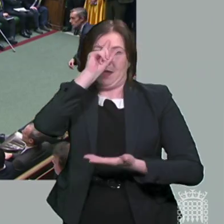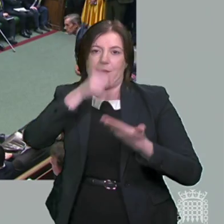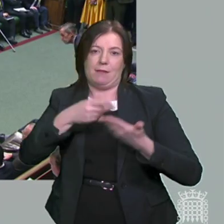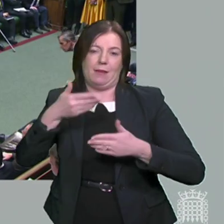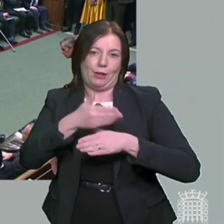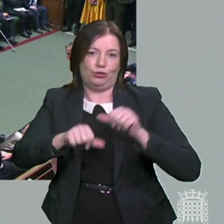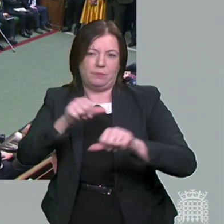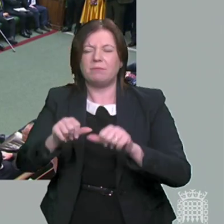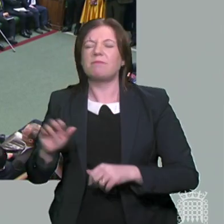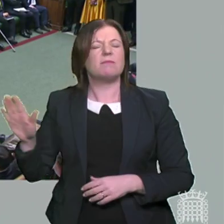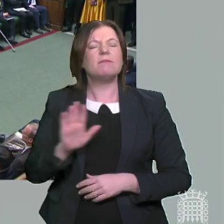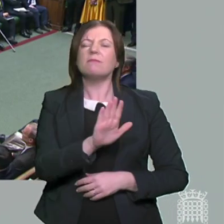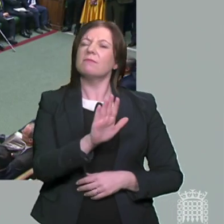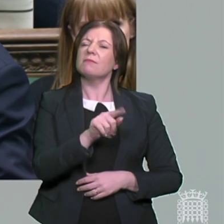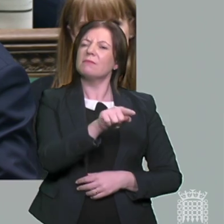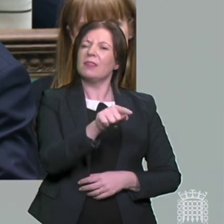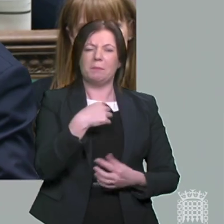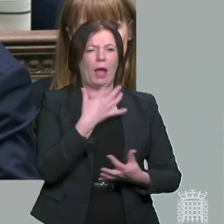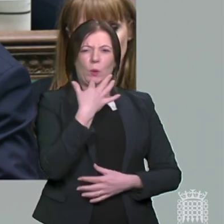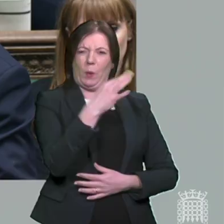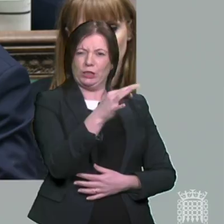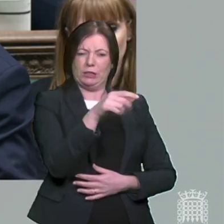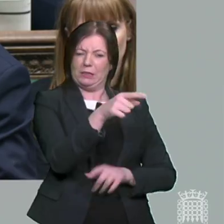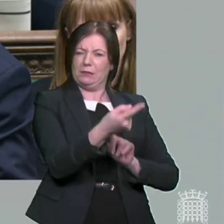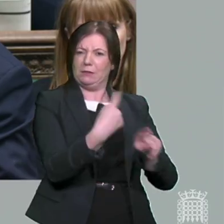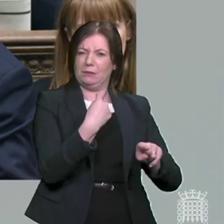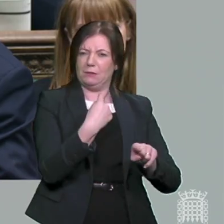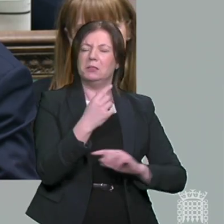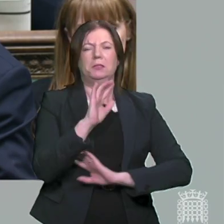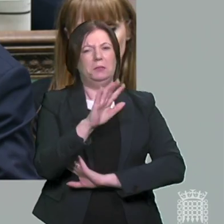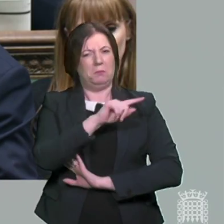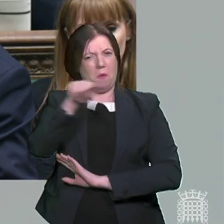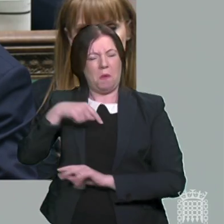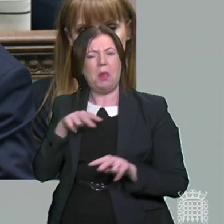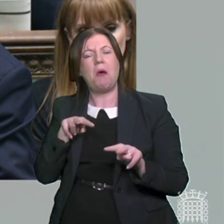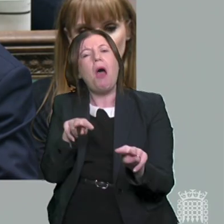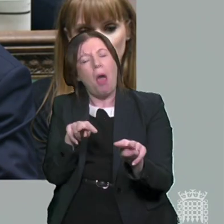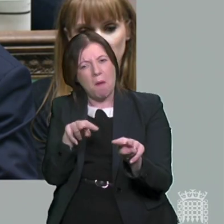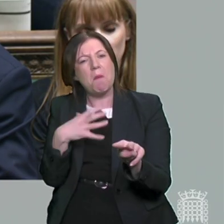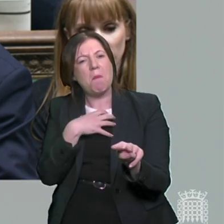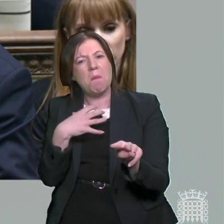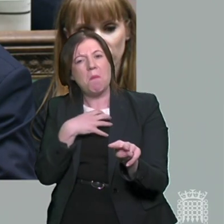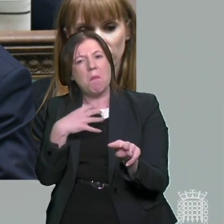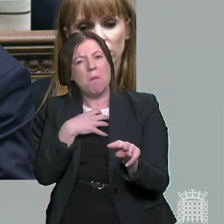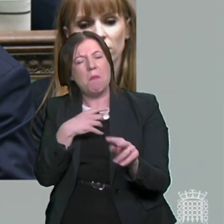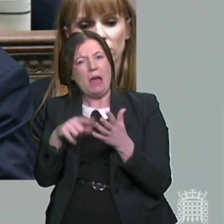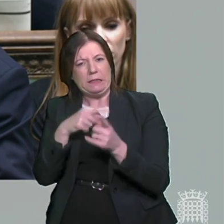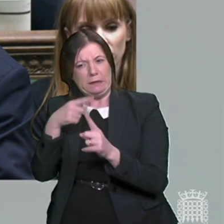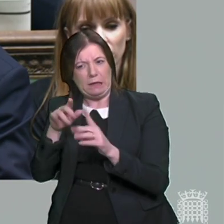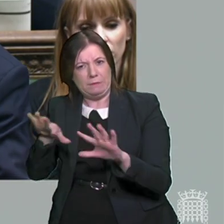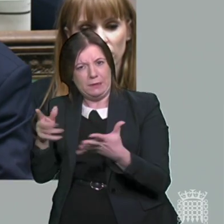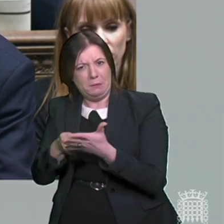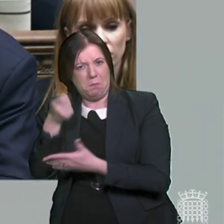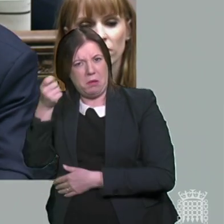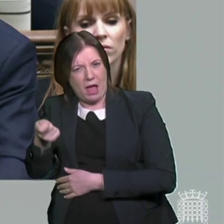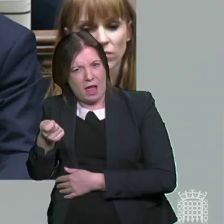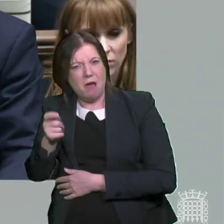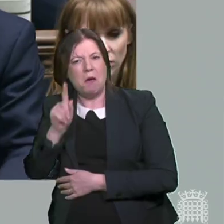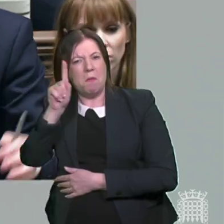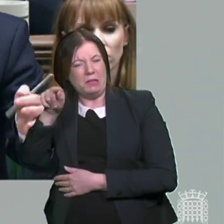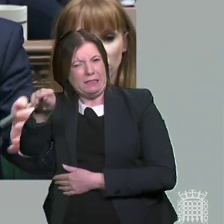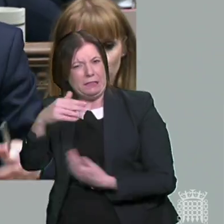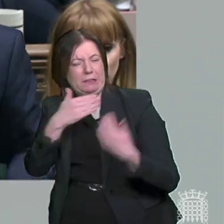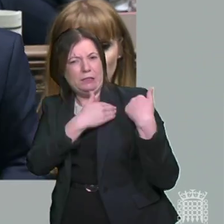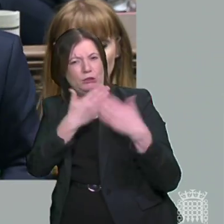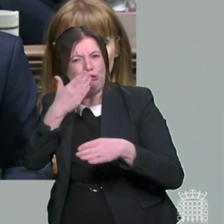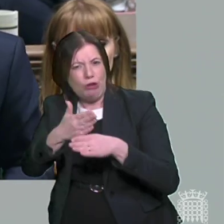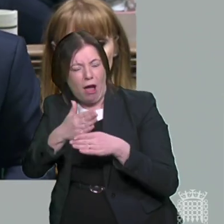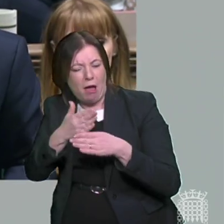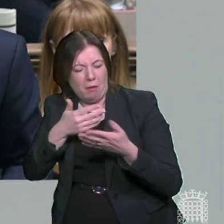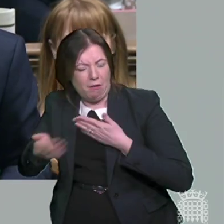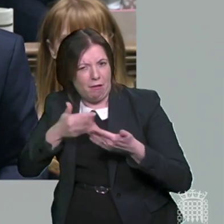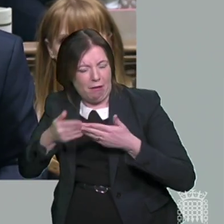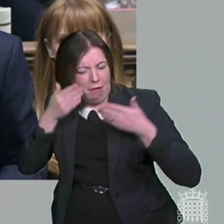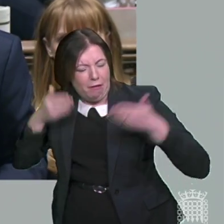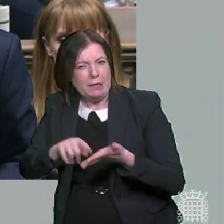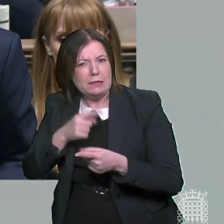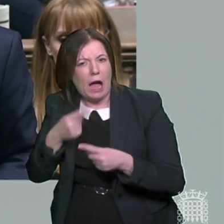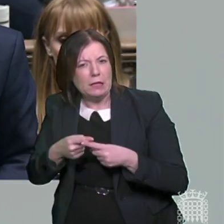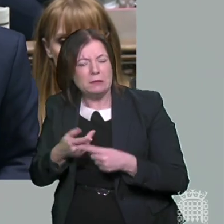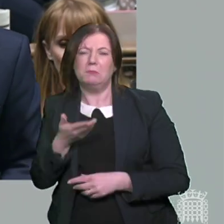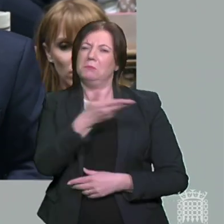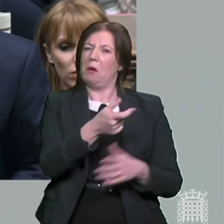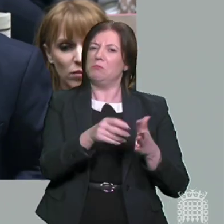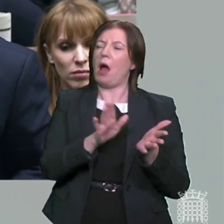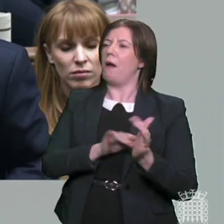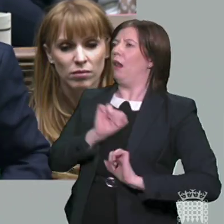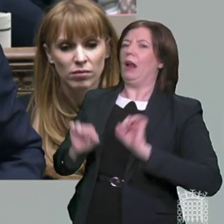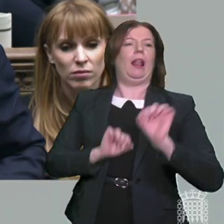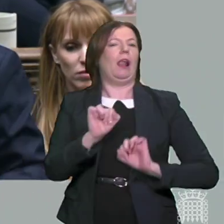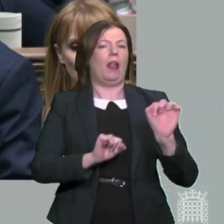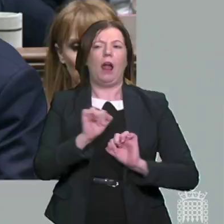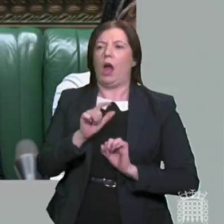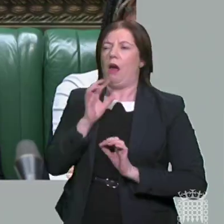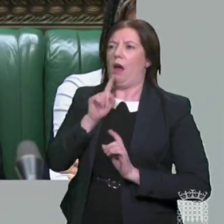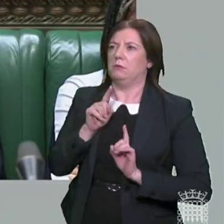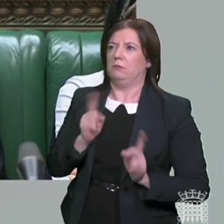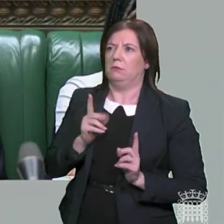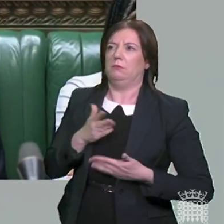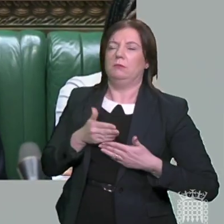The Prime Minister avoided the question. Anybody watching would think it is fairly obvious that someone who seeks to avoid tax cannot also be in charge of tax, yet for some reason, the Prime Minister cannot bring himself to say that or even acknowledge the question.